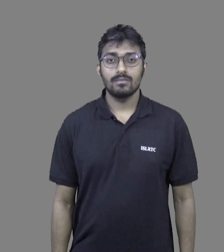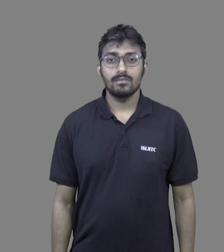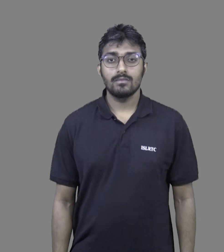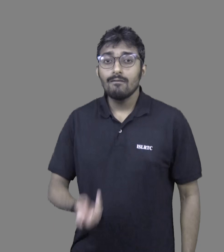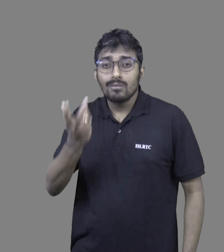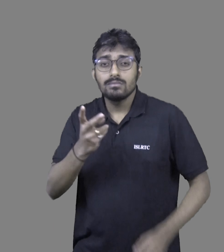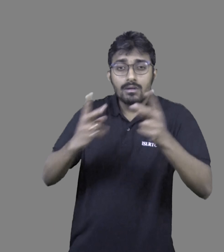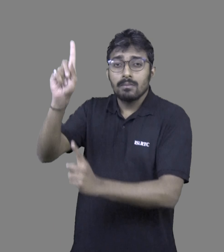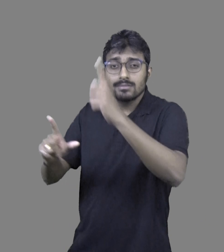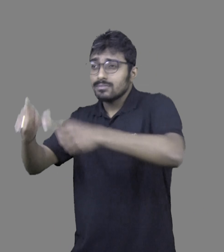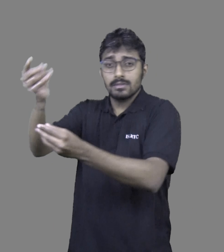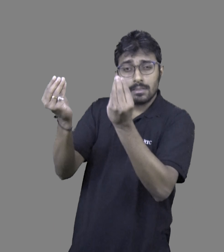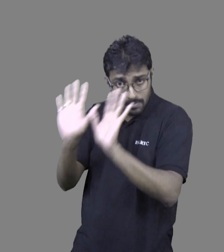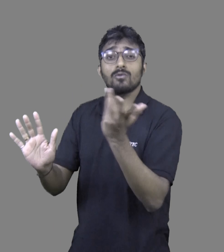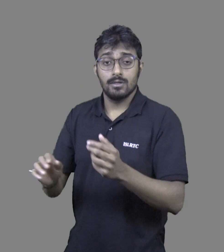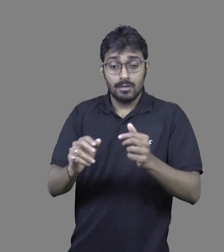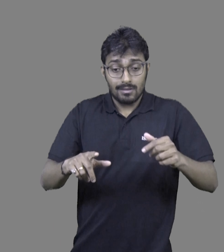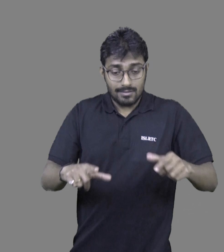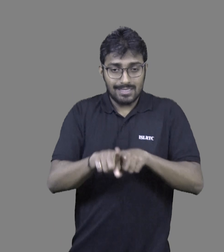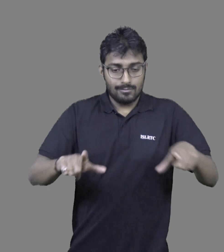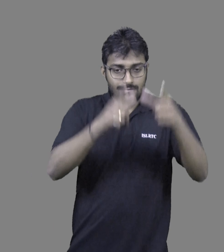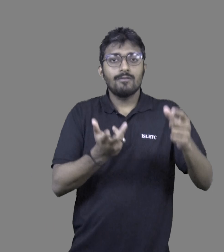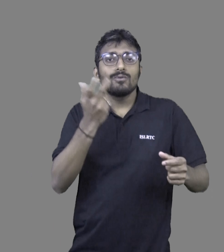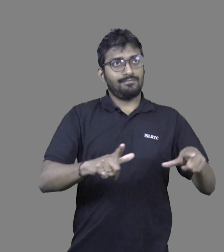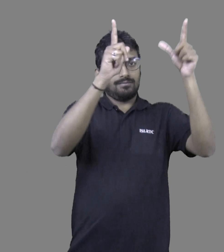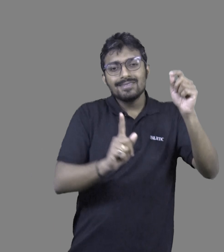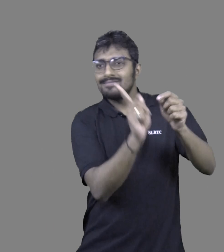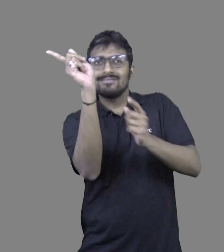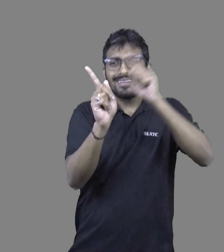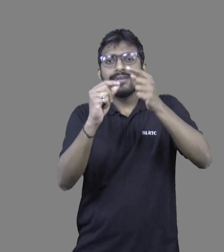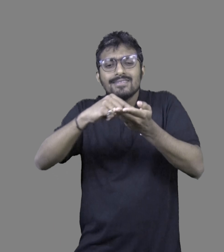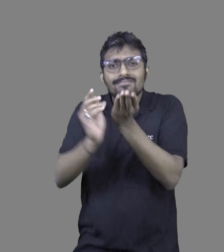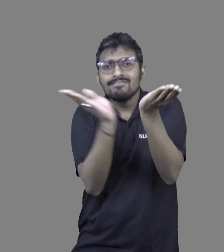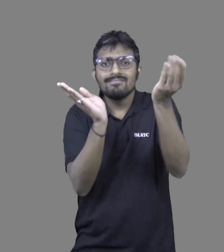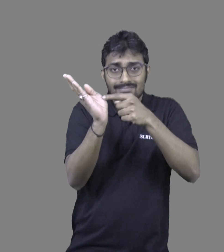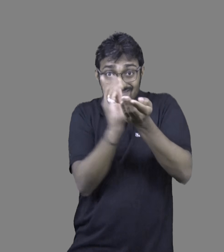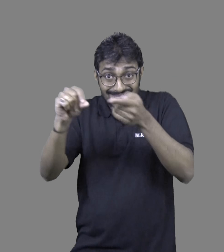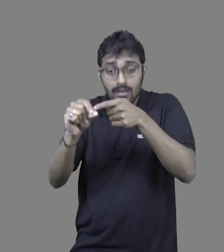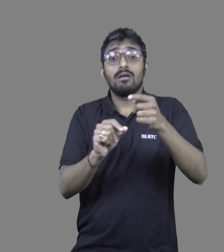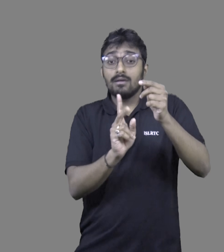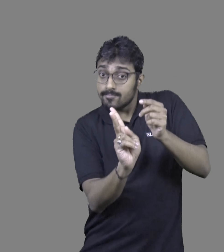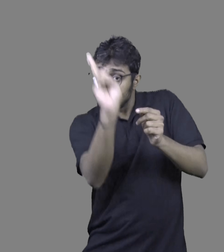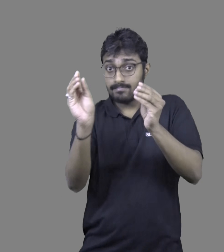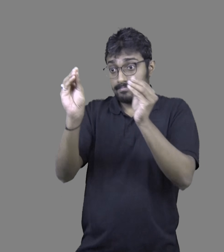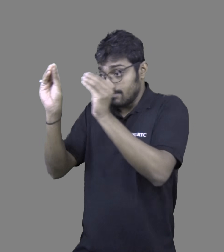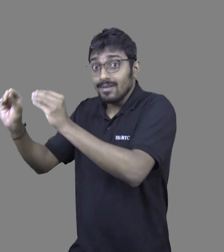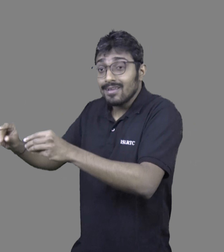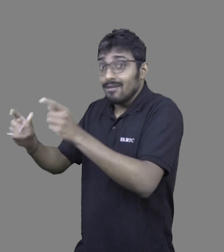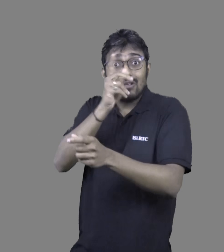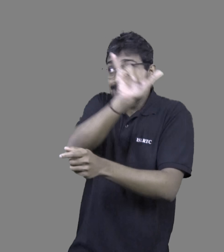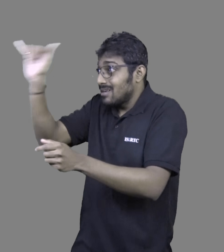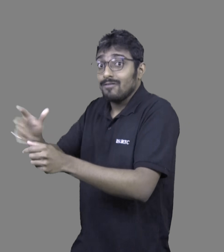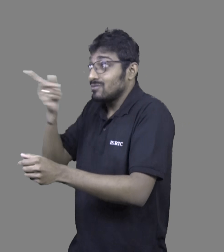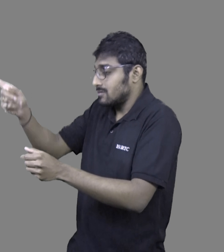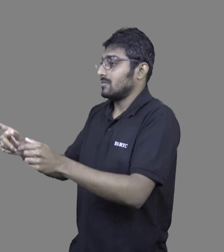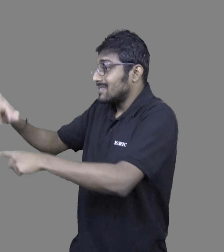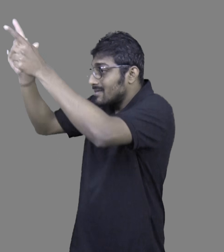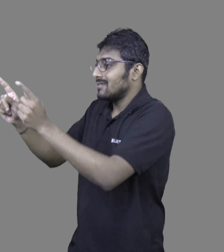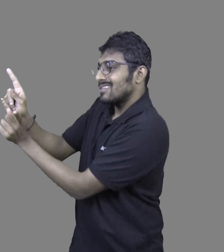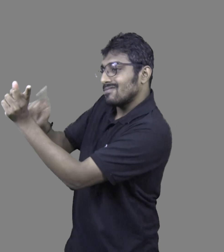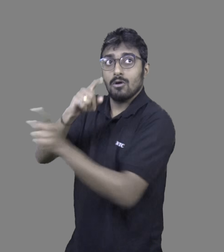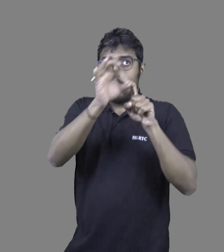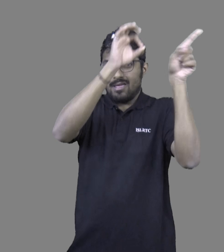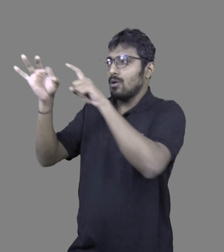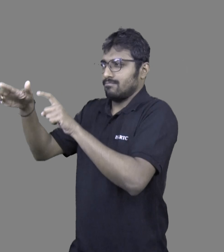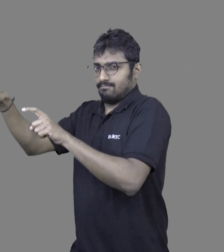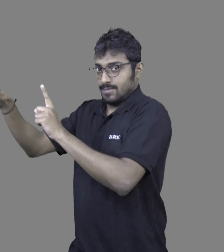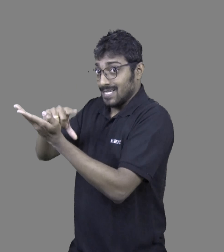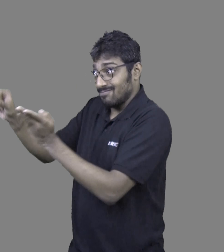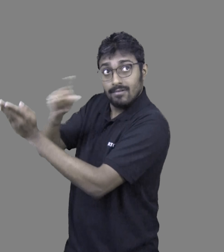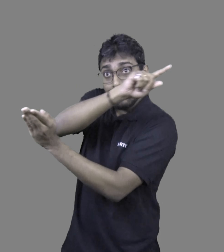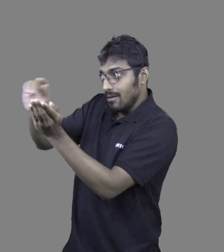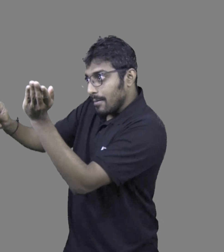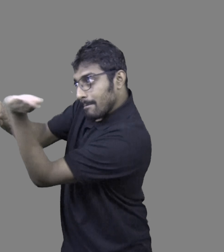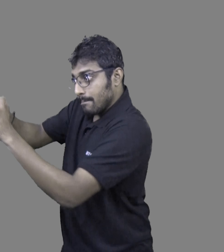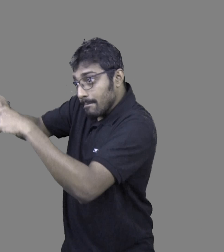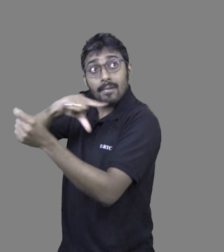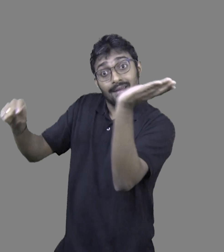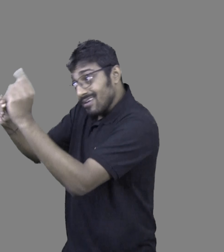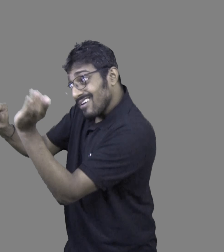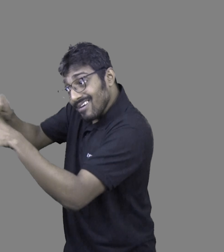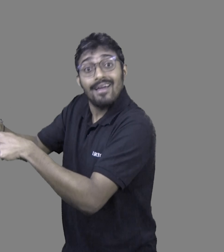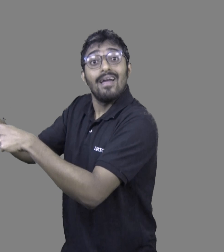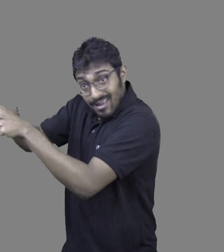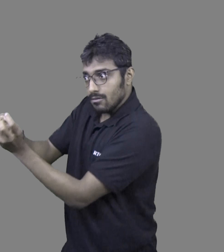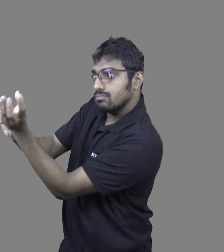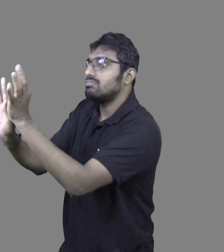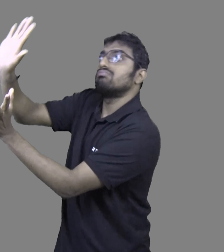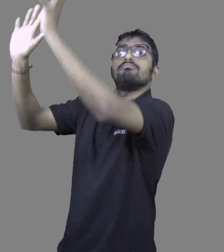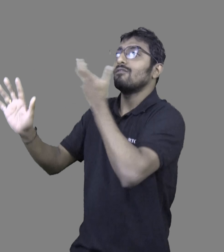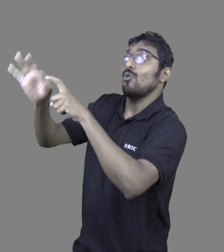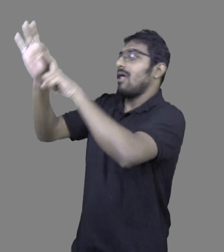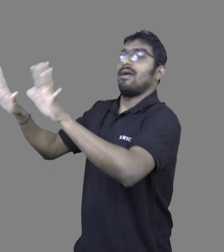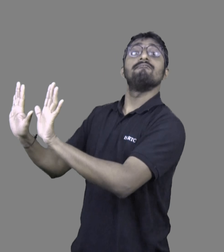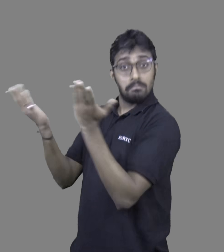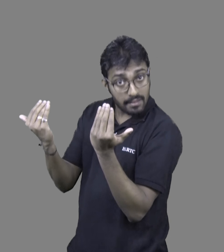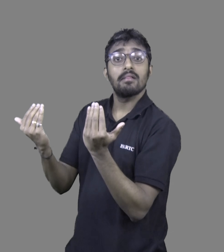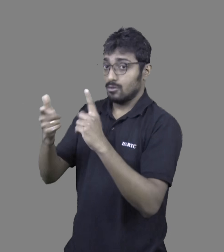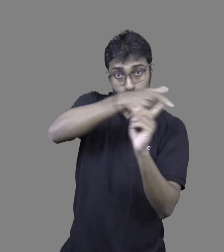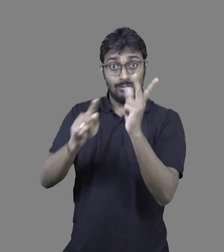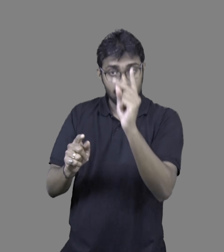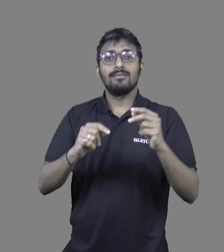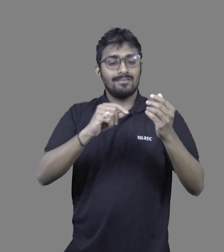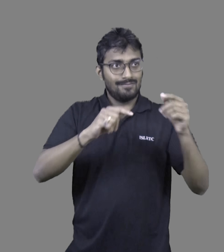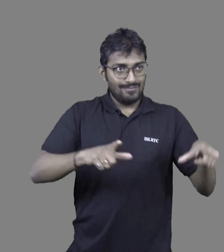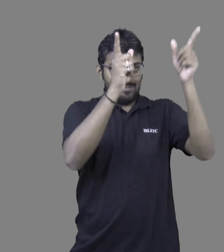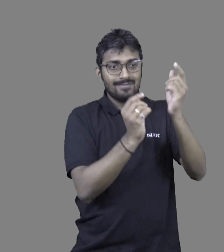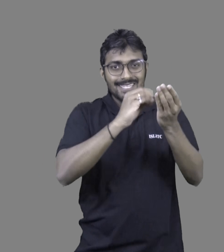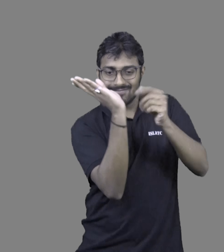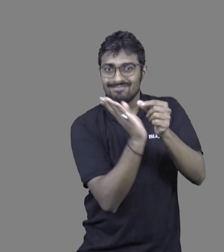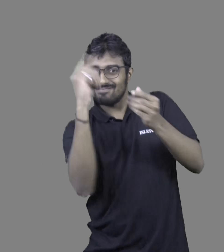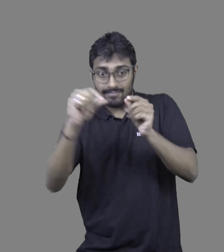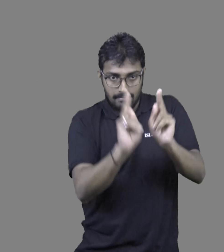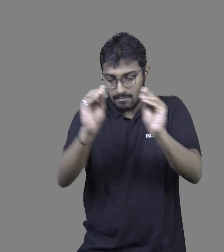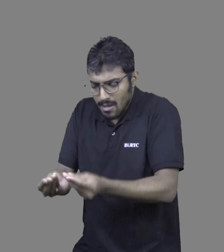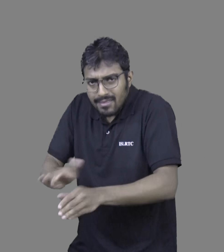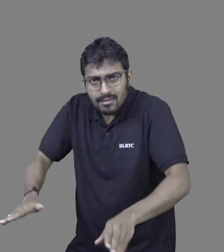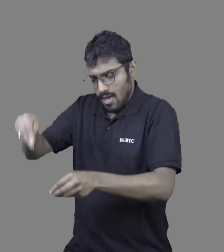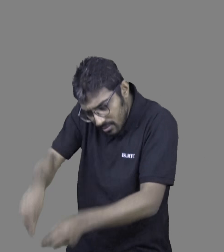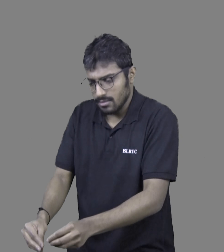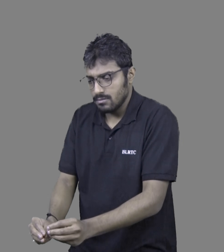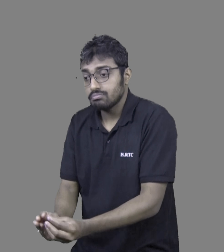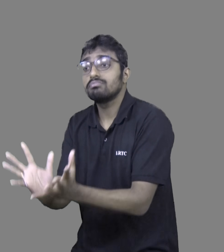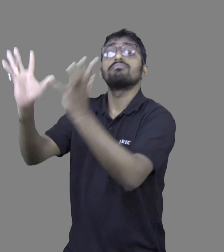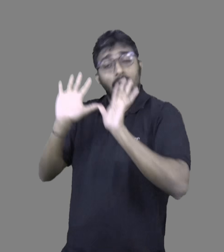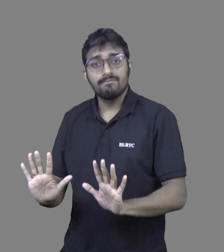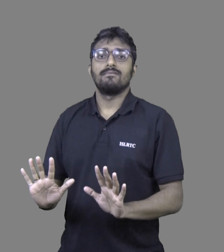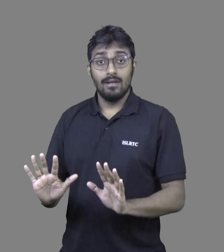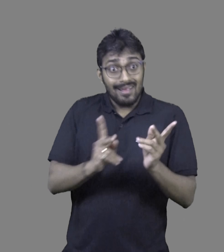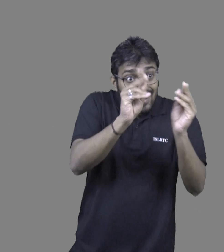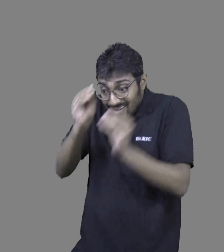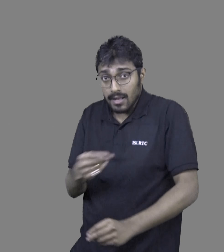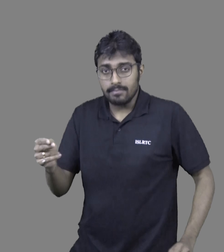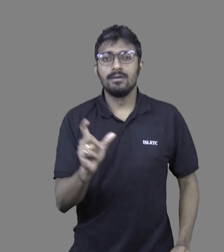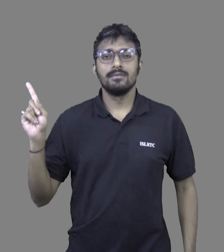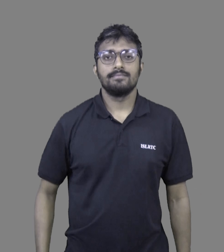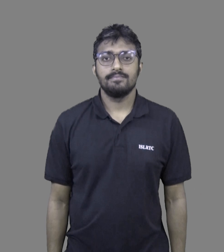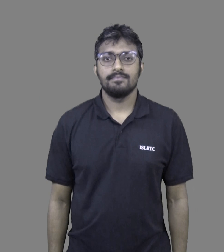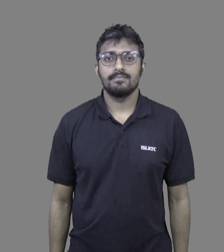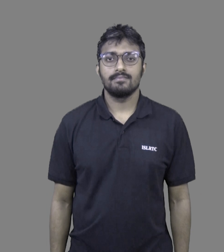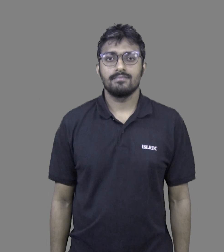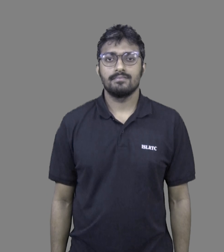Leaf Cutting